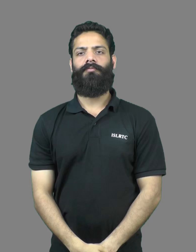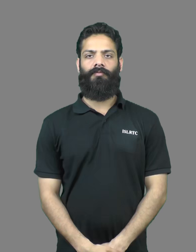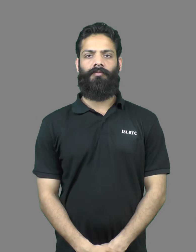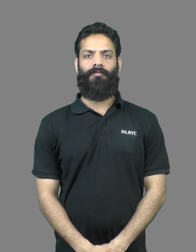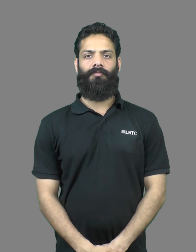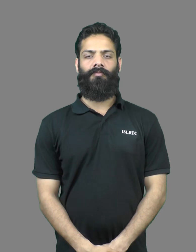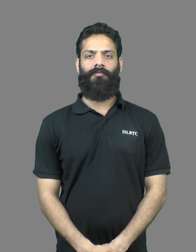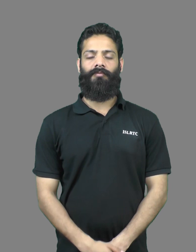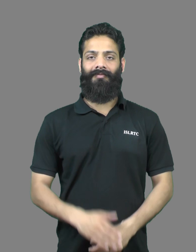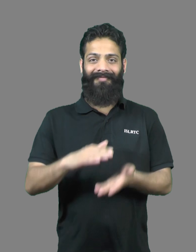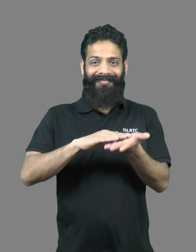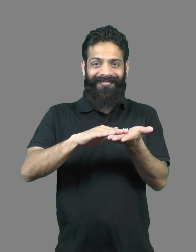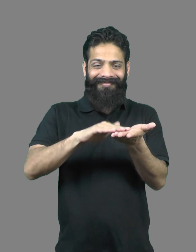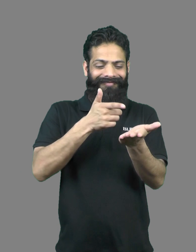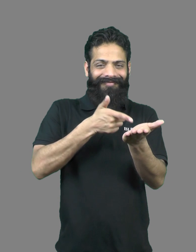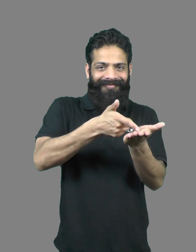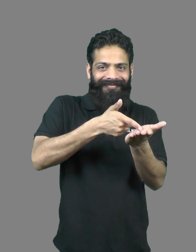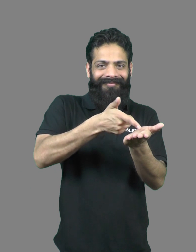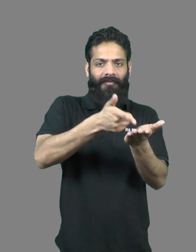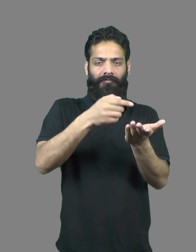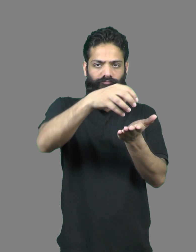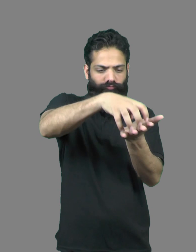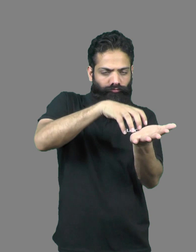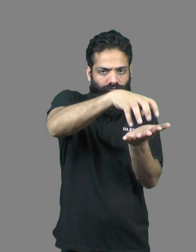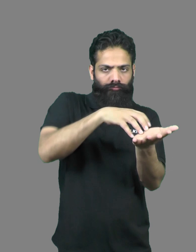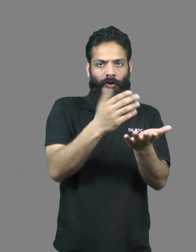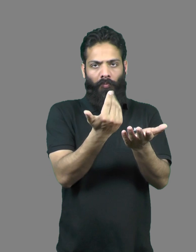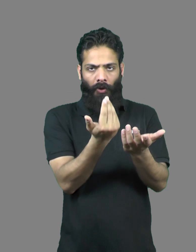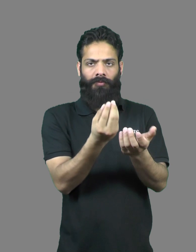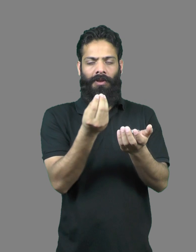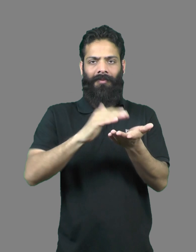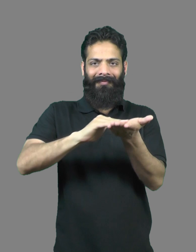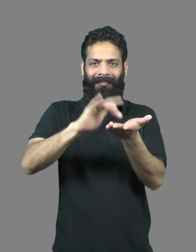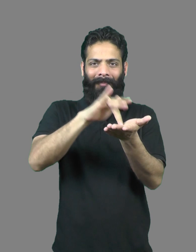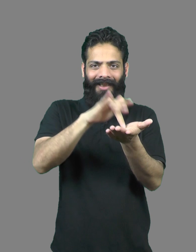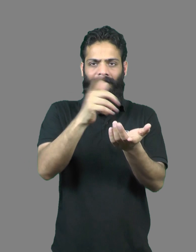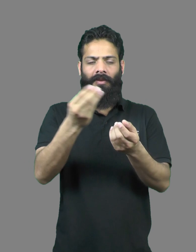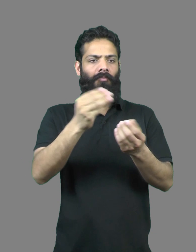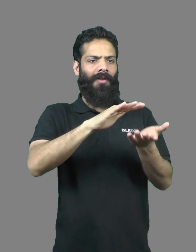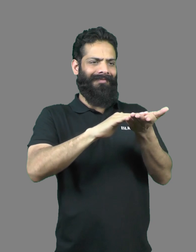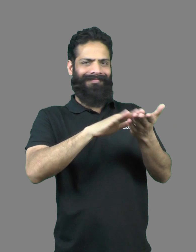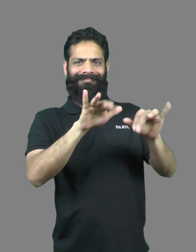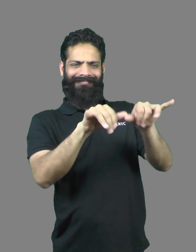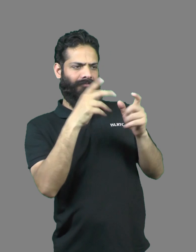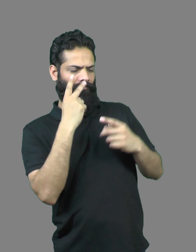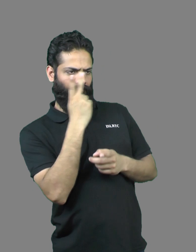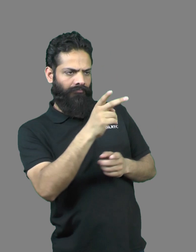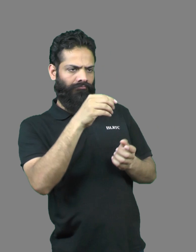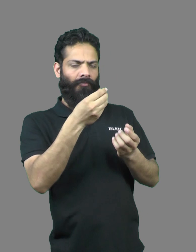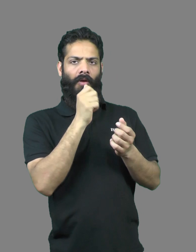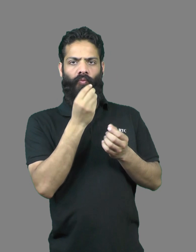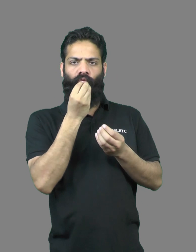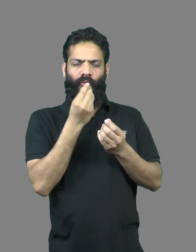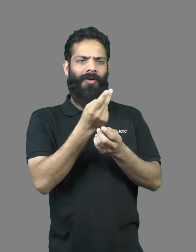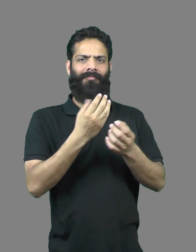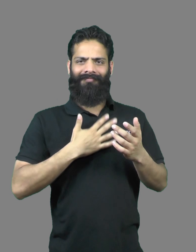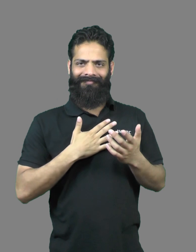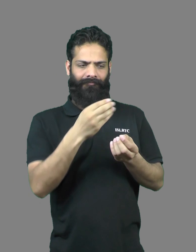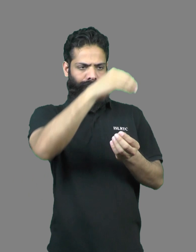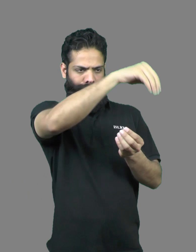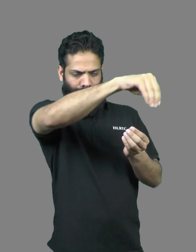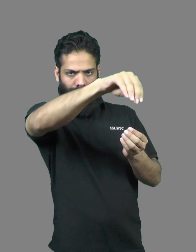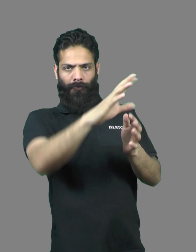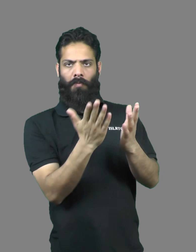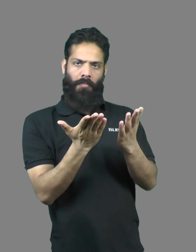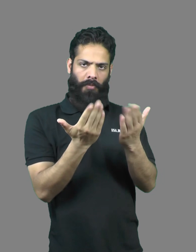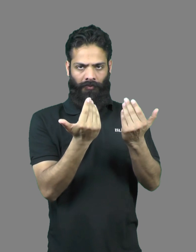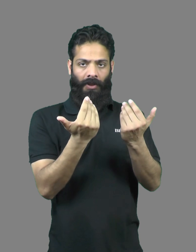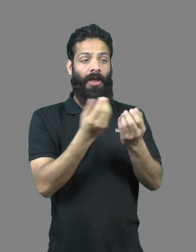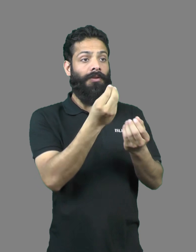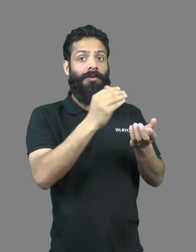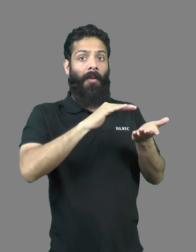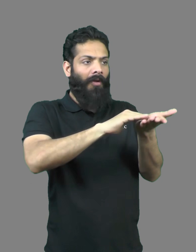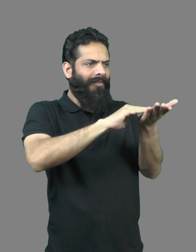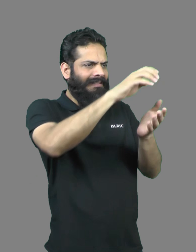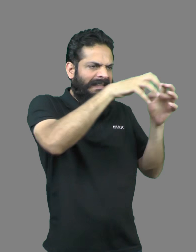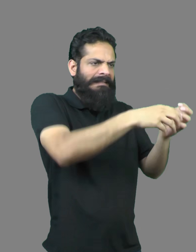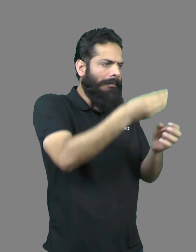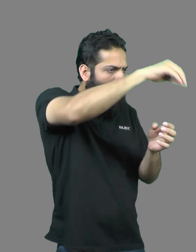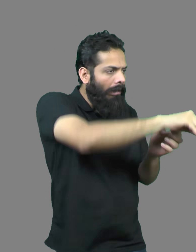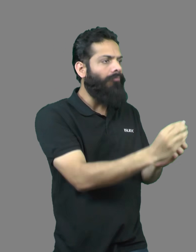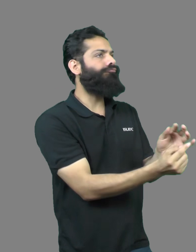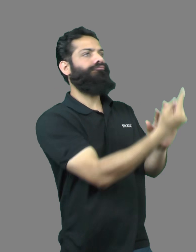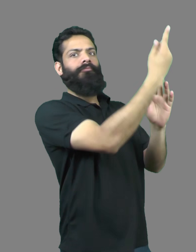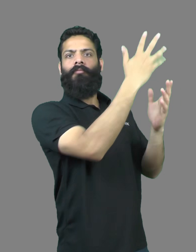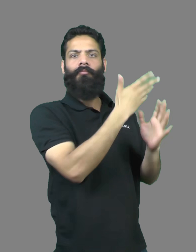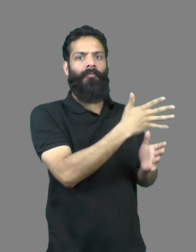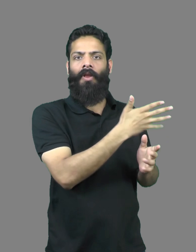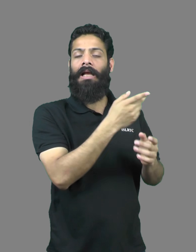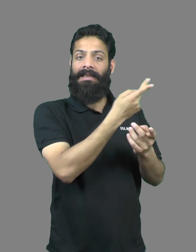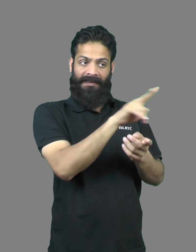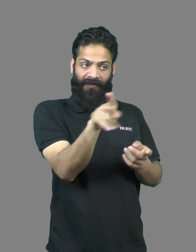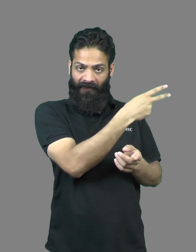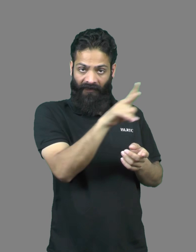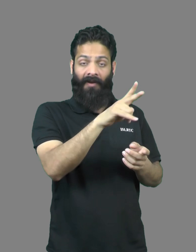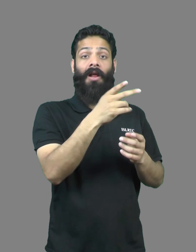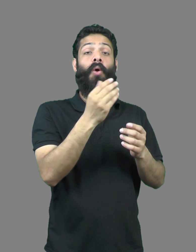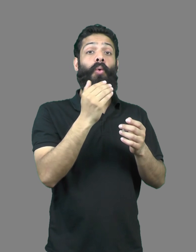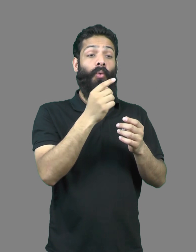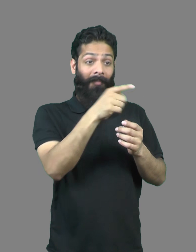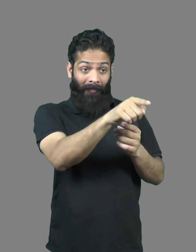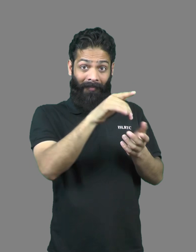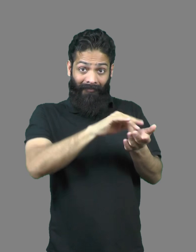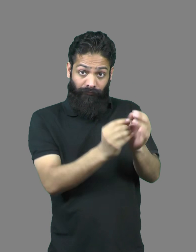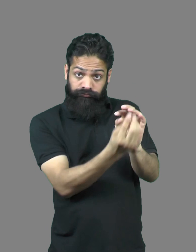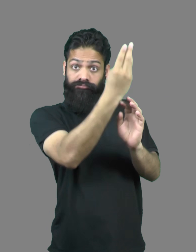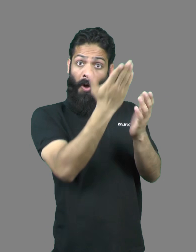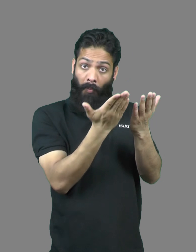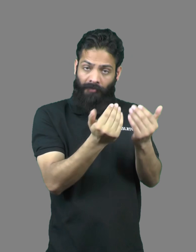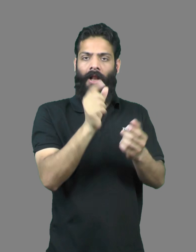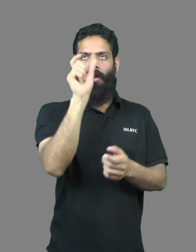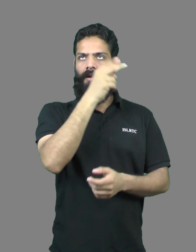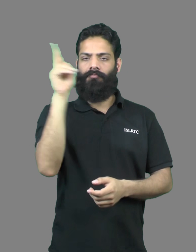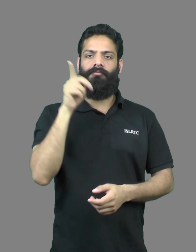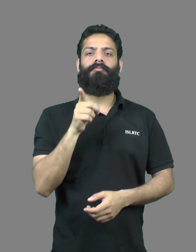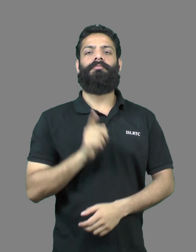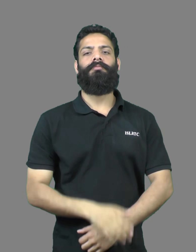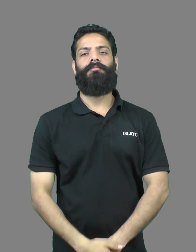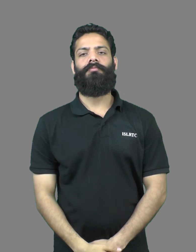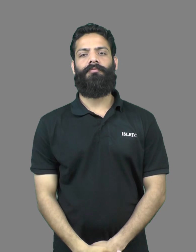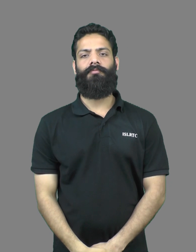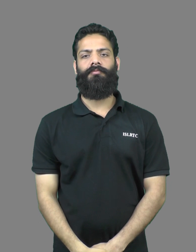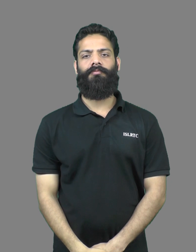Arable Land